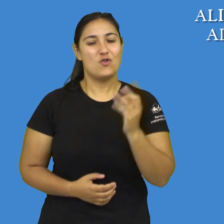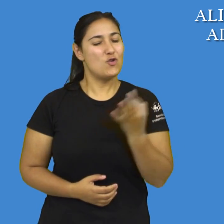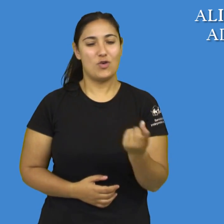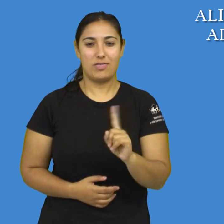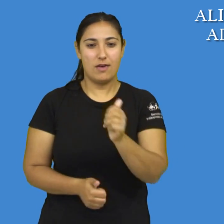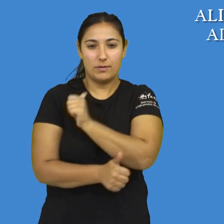no